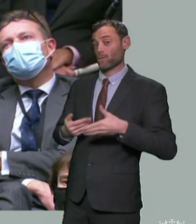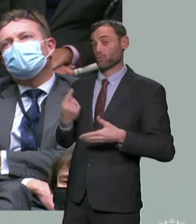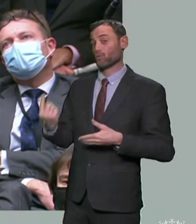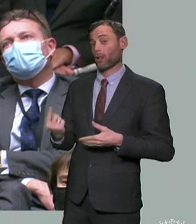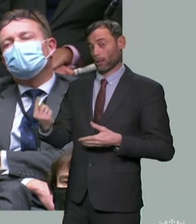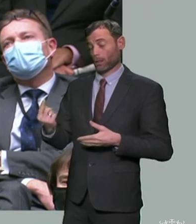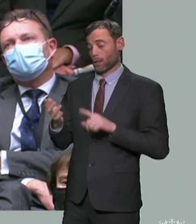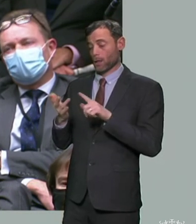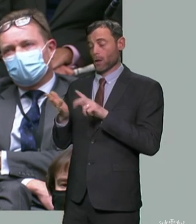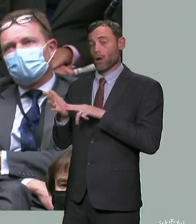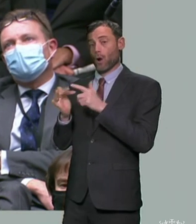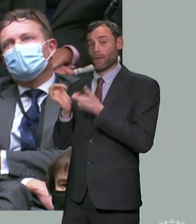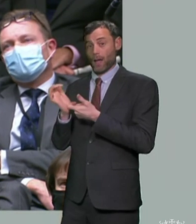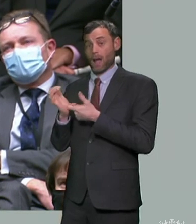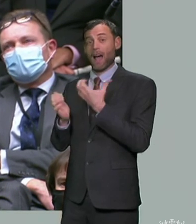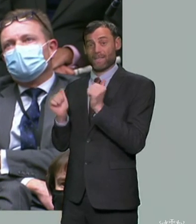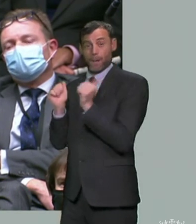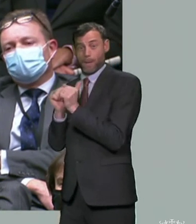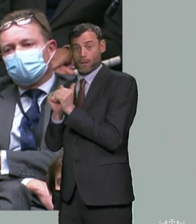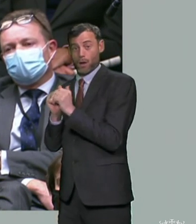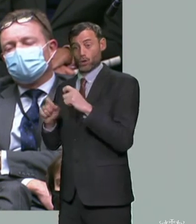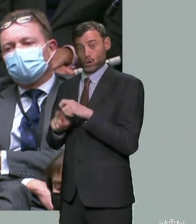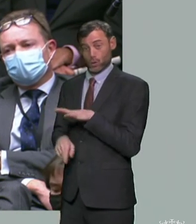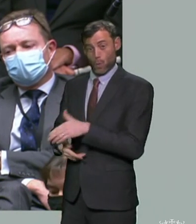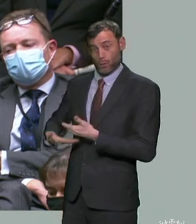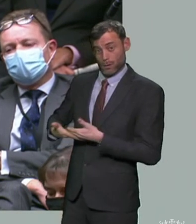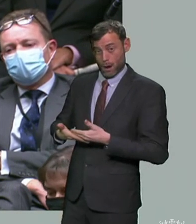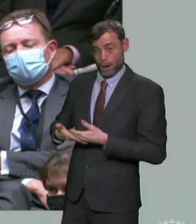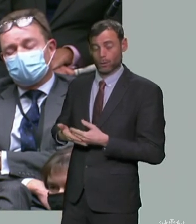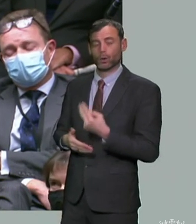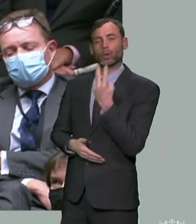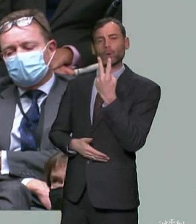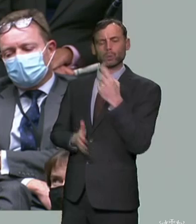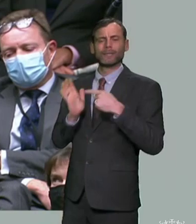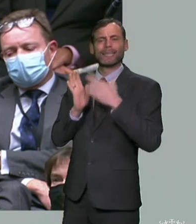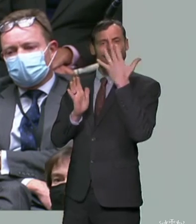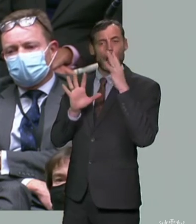Oliver leaves behind a partner and baby daughter, and two teenagers have been arrested for his murder.